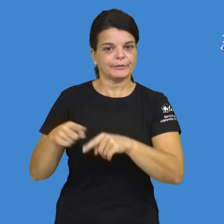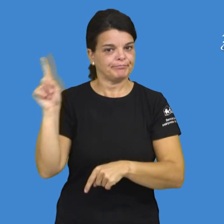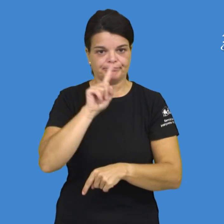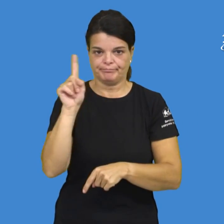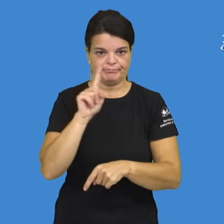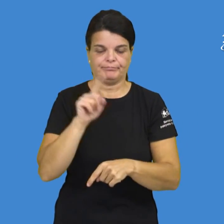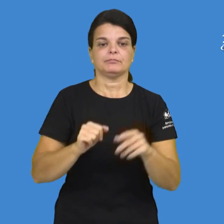no